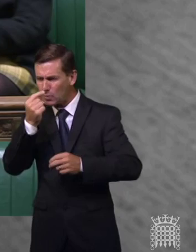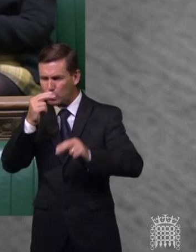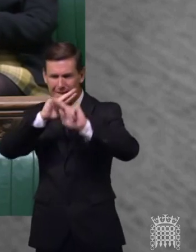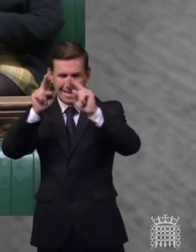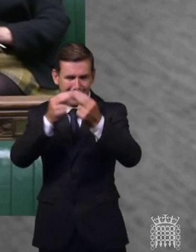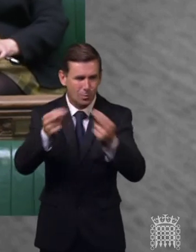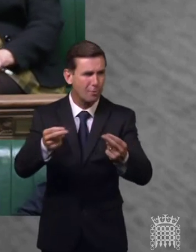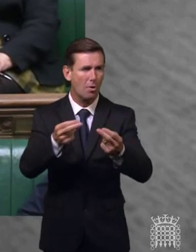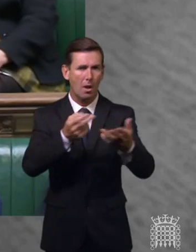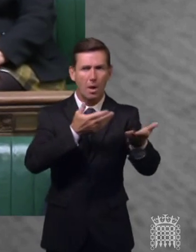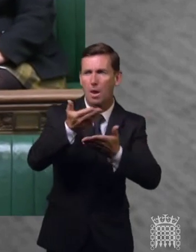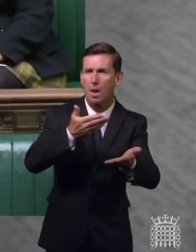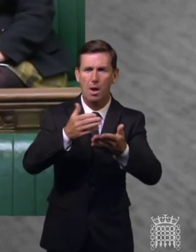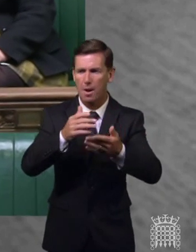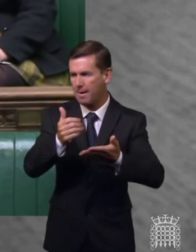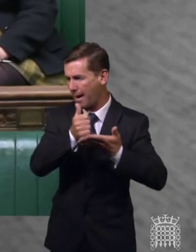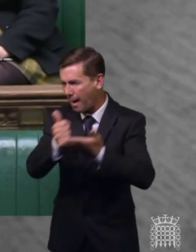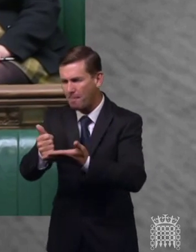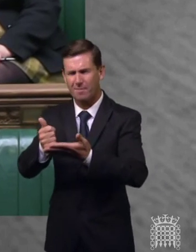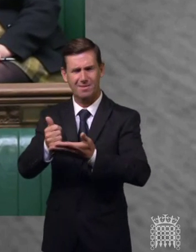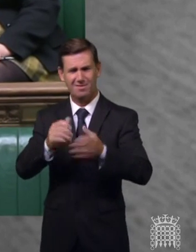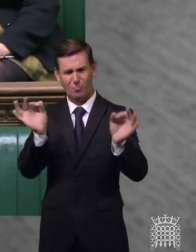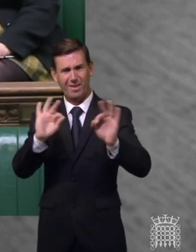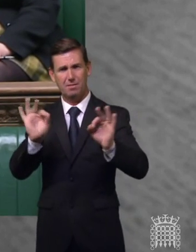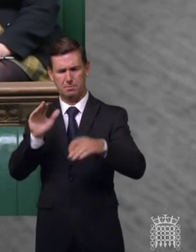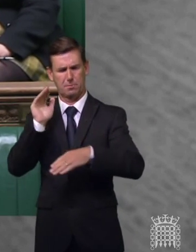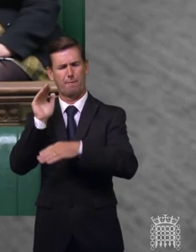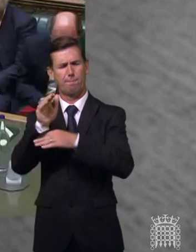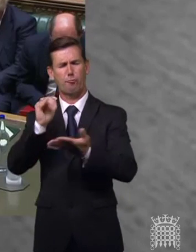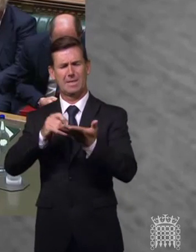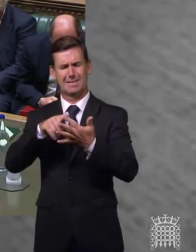The Foreign Secretary shakes his head.